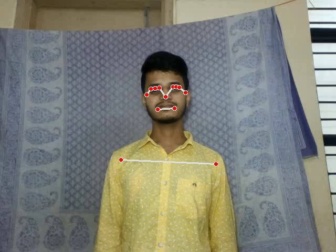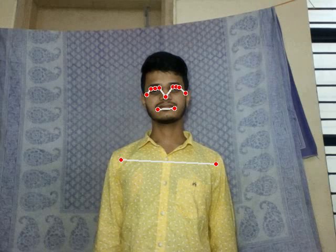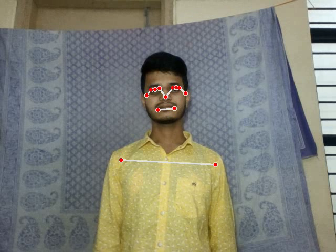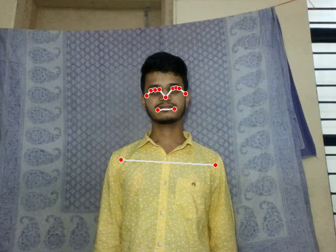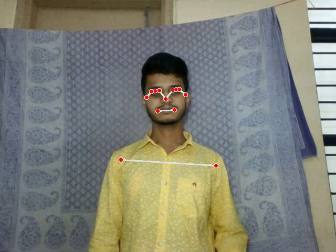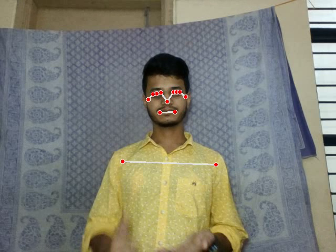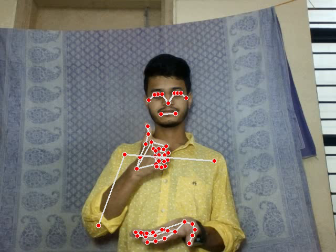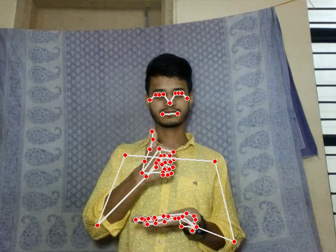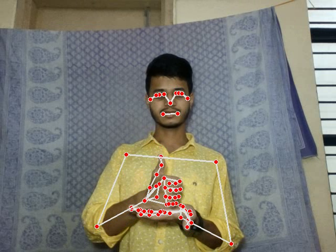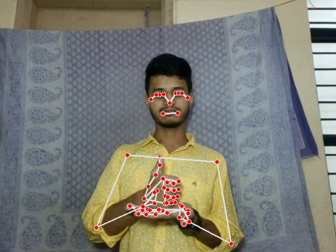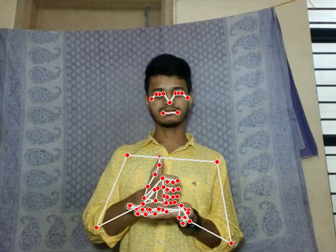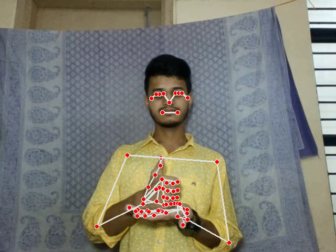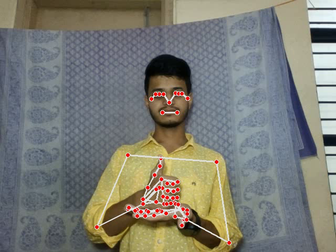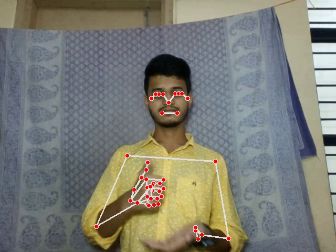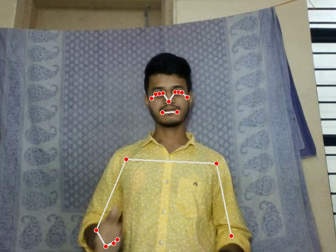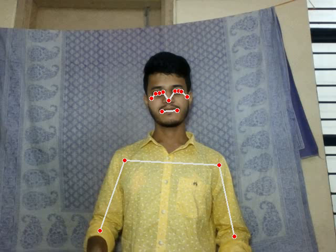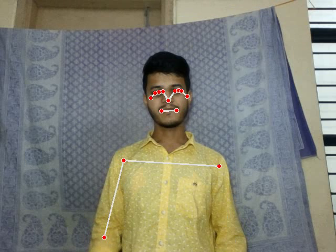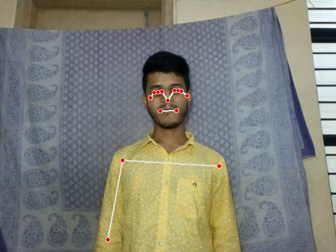help